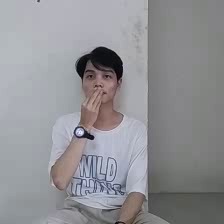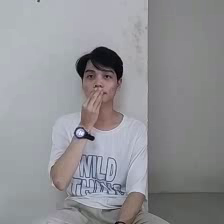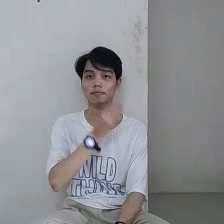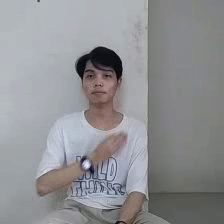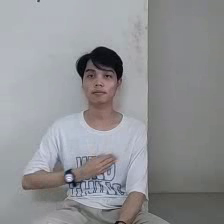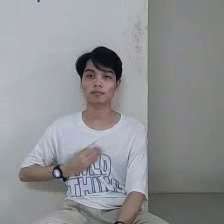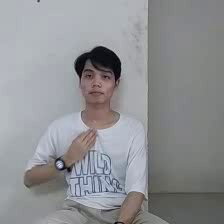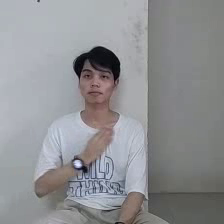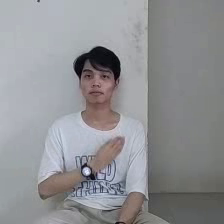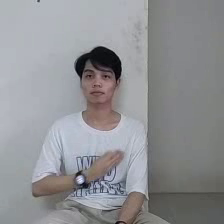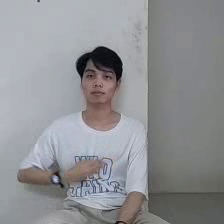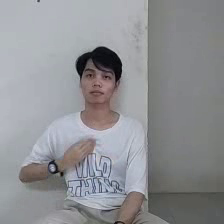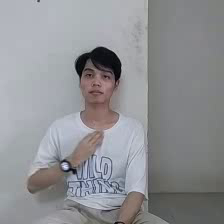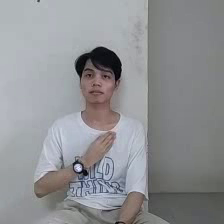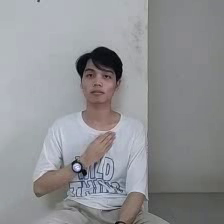Ăn mừng